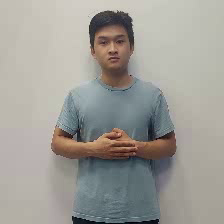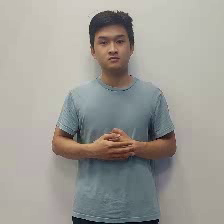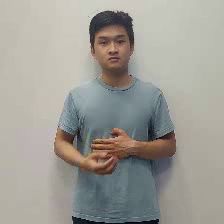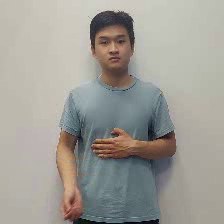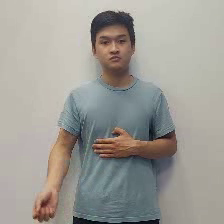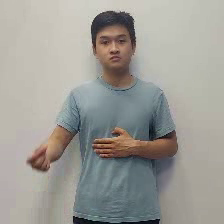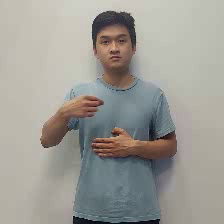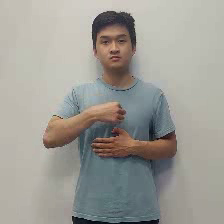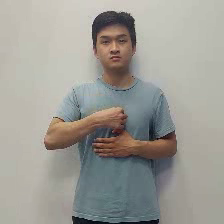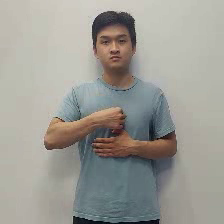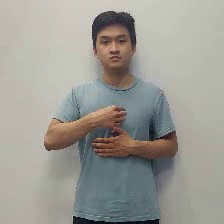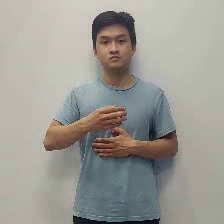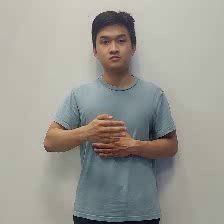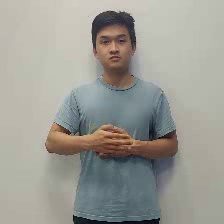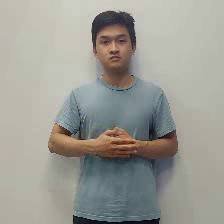Tôi